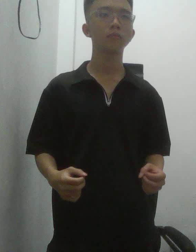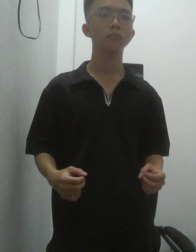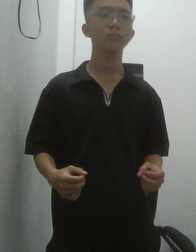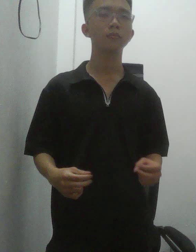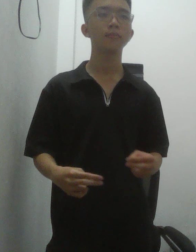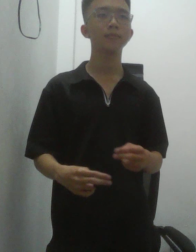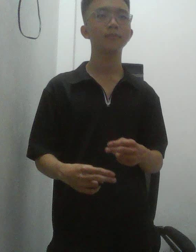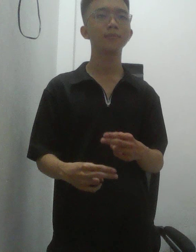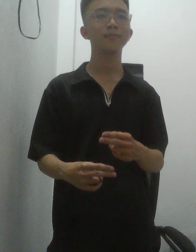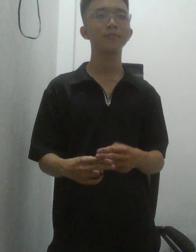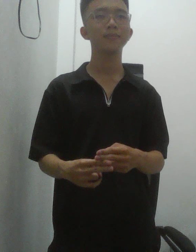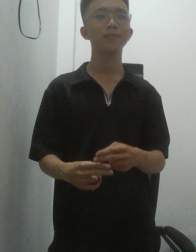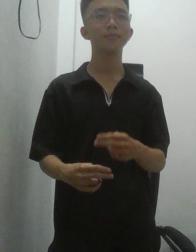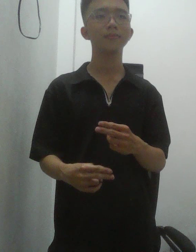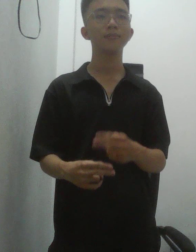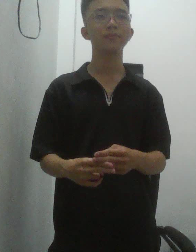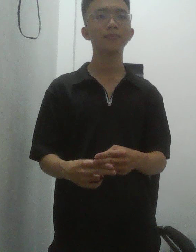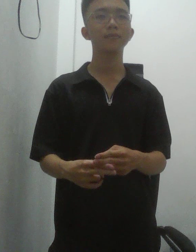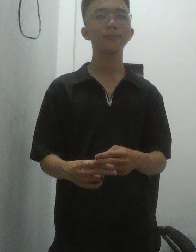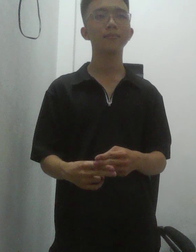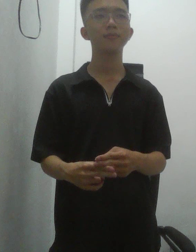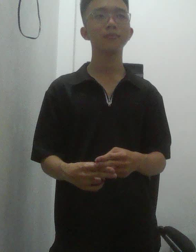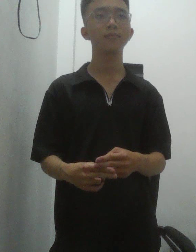ten